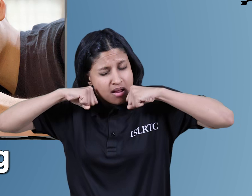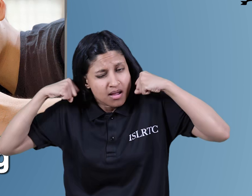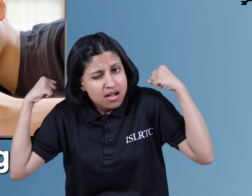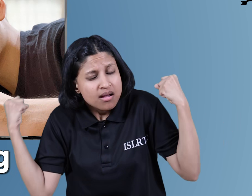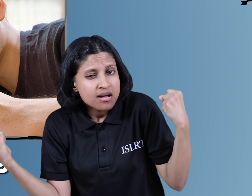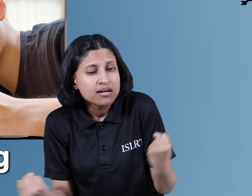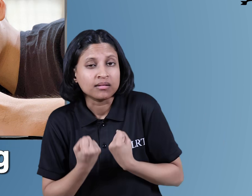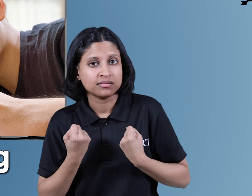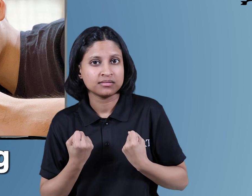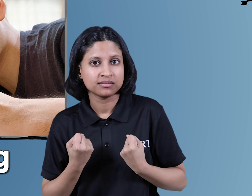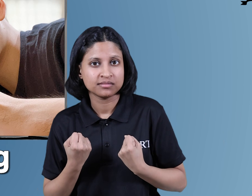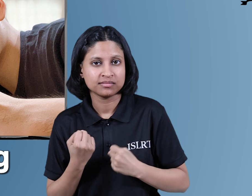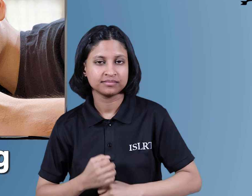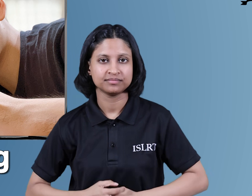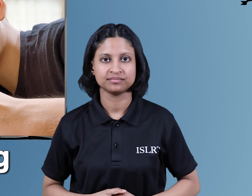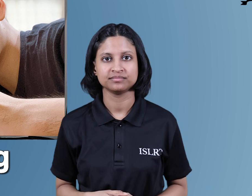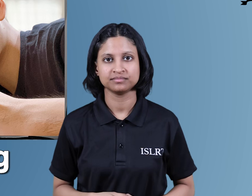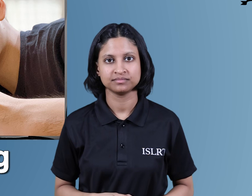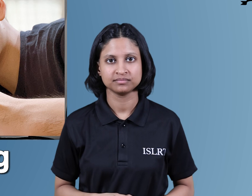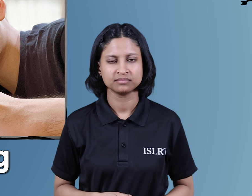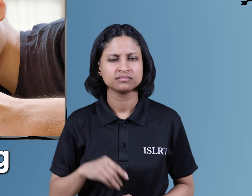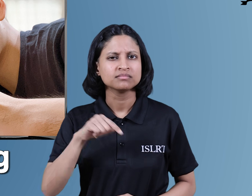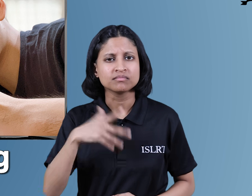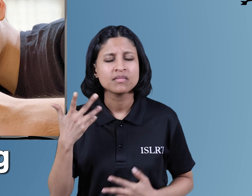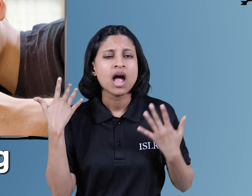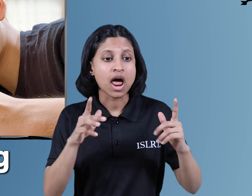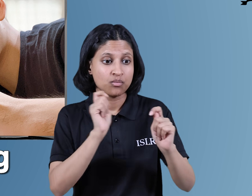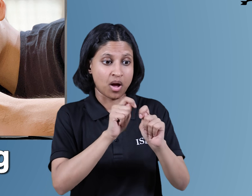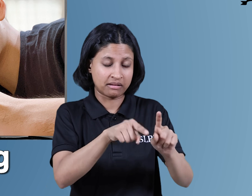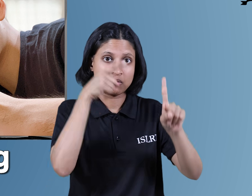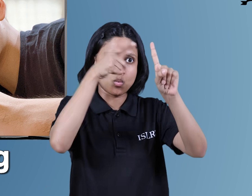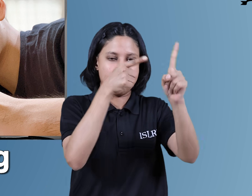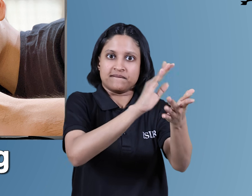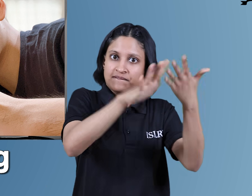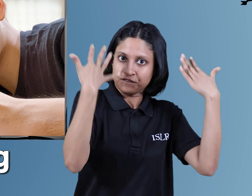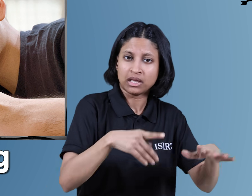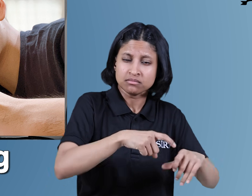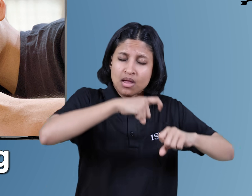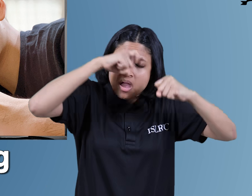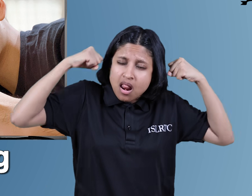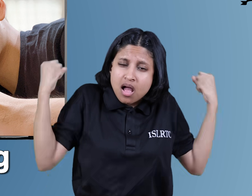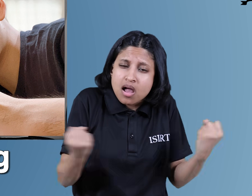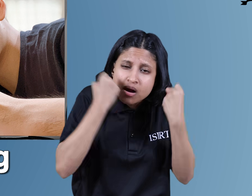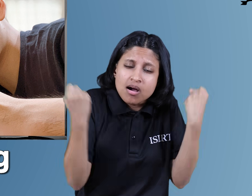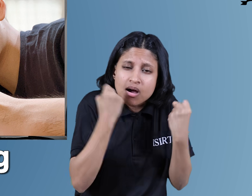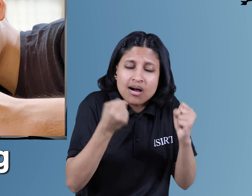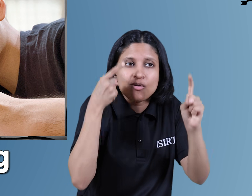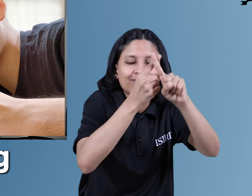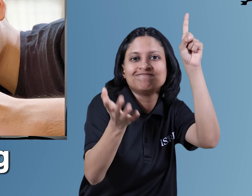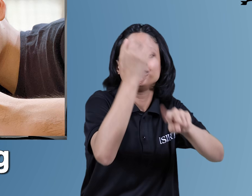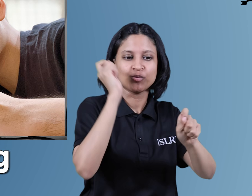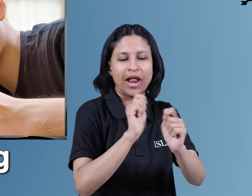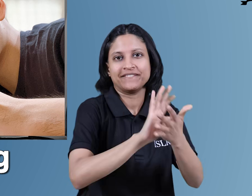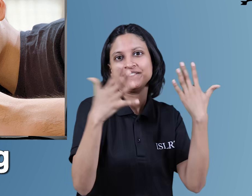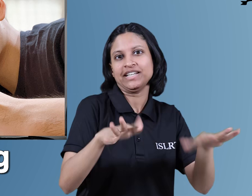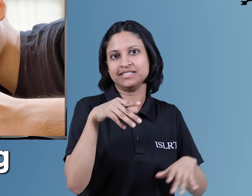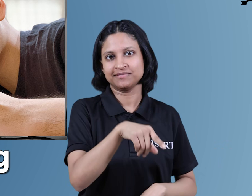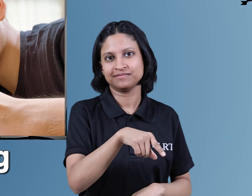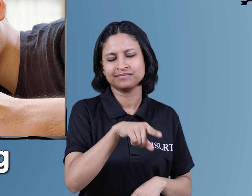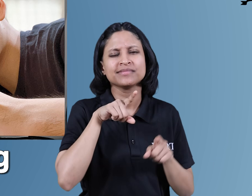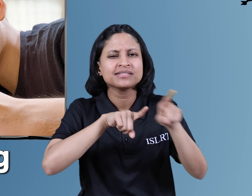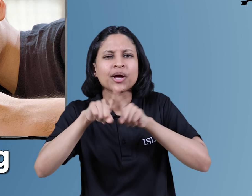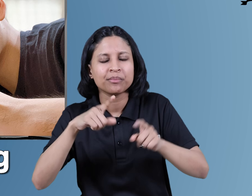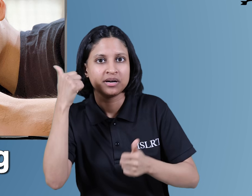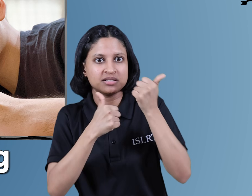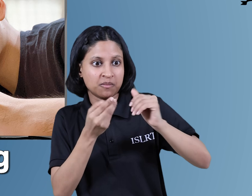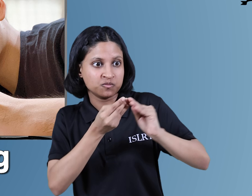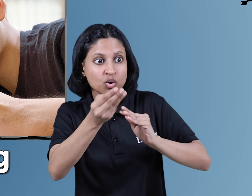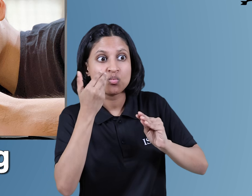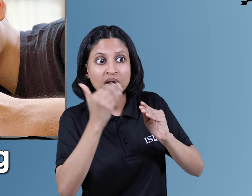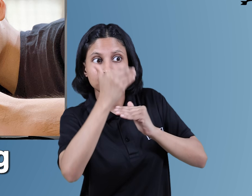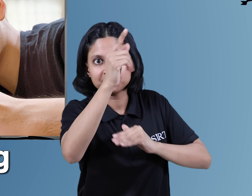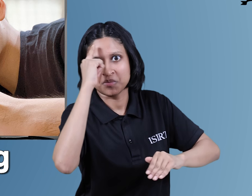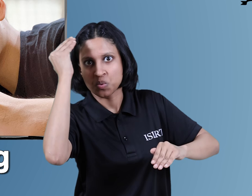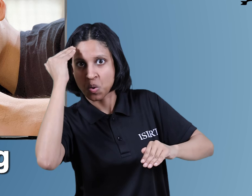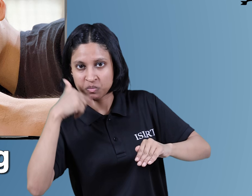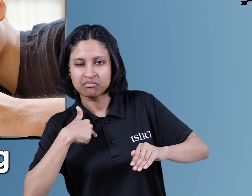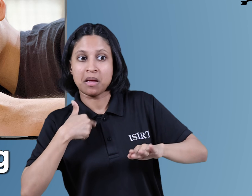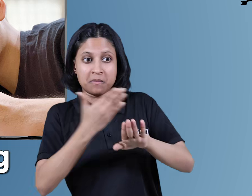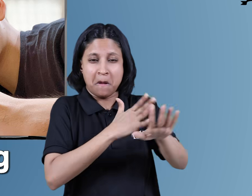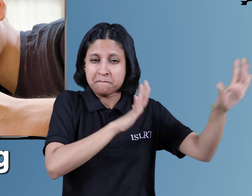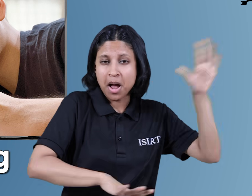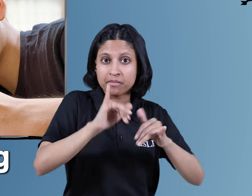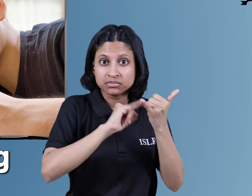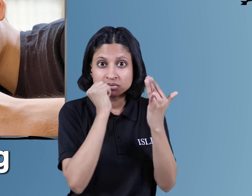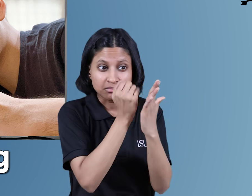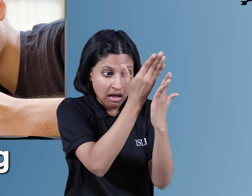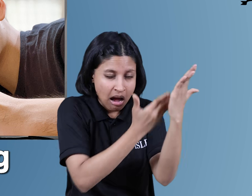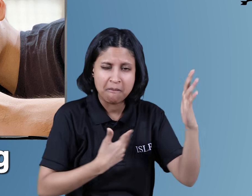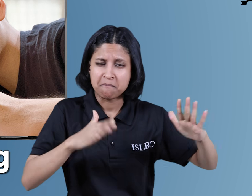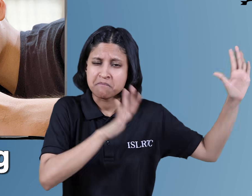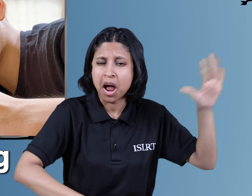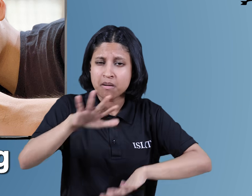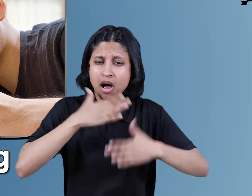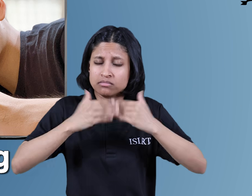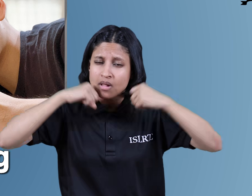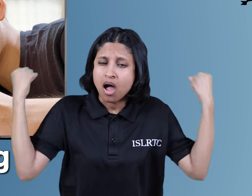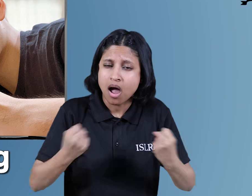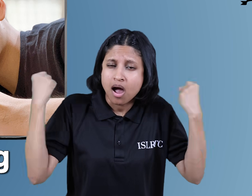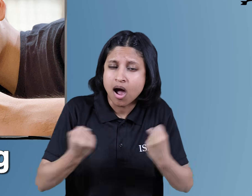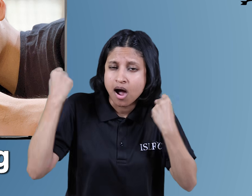Hard Working Hard working means putting in a lot of effort and dedication to achieve goals. a hard working student studies diligently to perform well in exams.